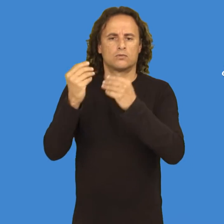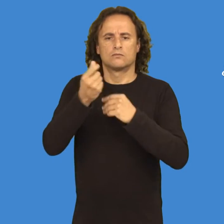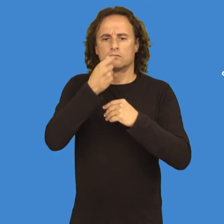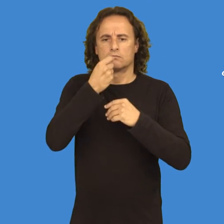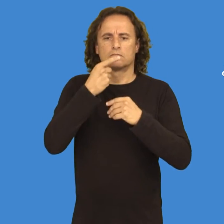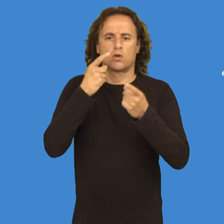droga